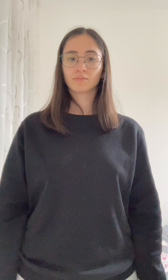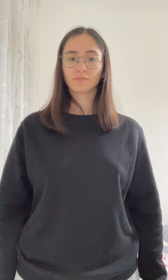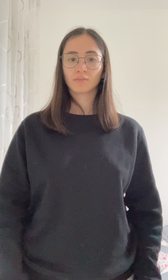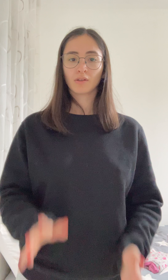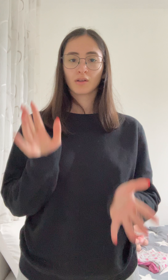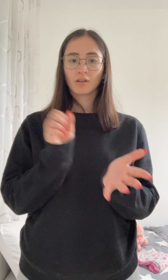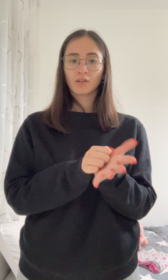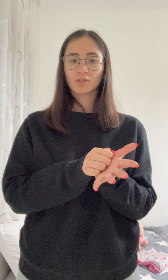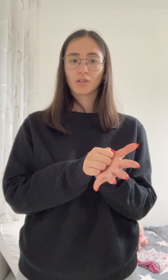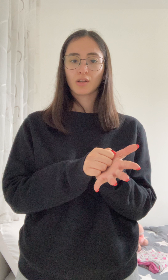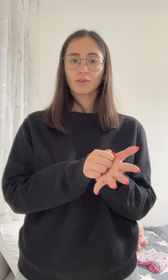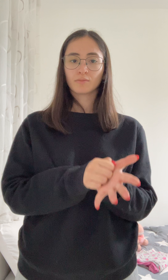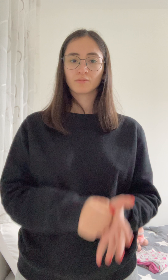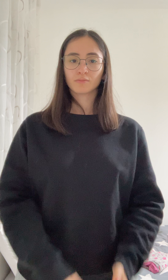לשלם